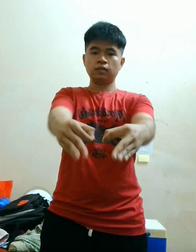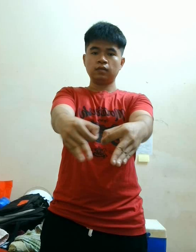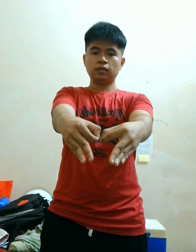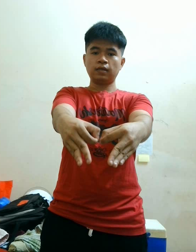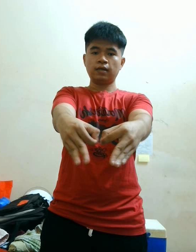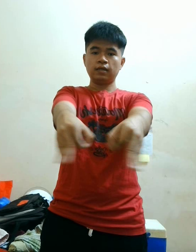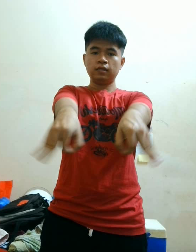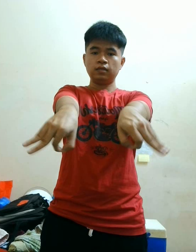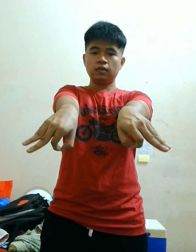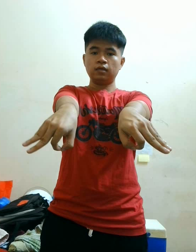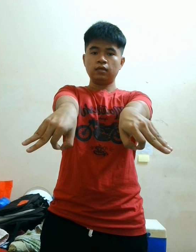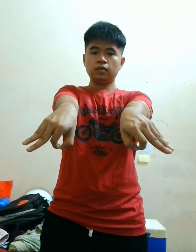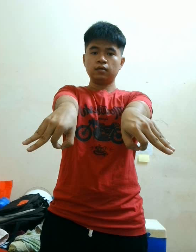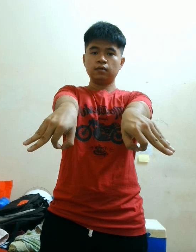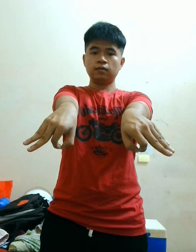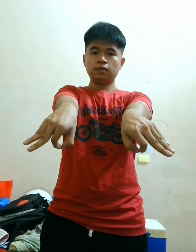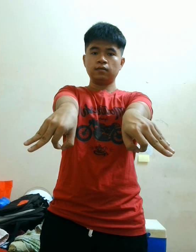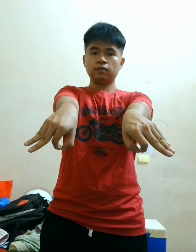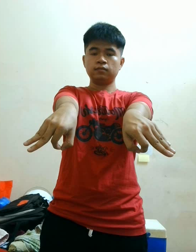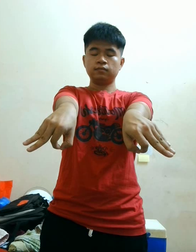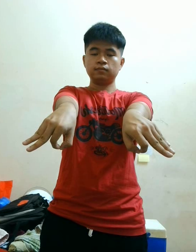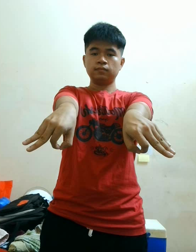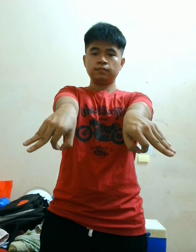cai gi